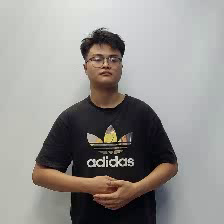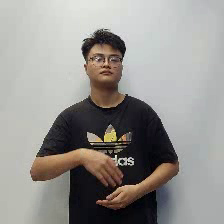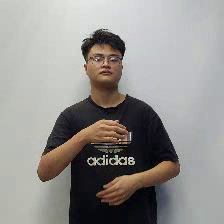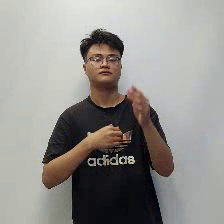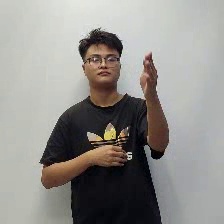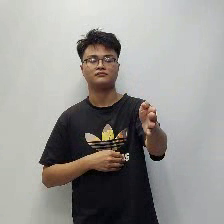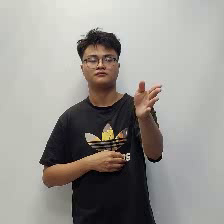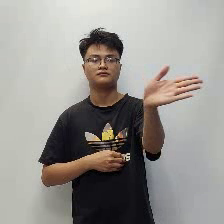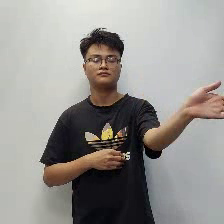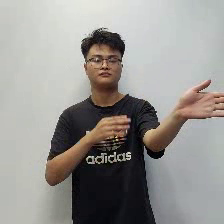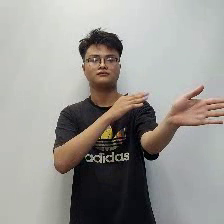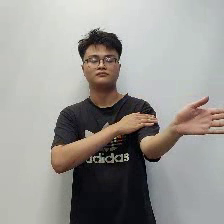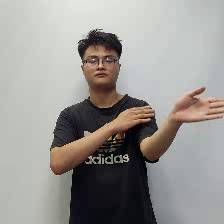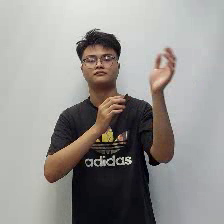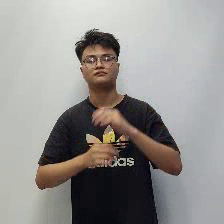Rẽ trái